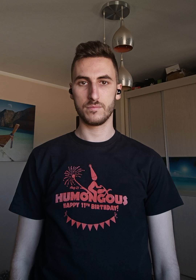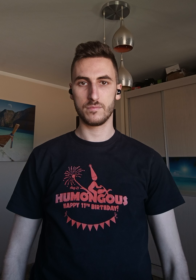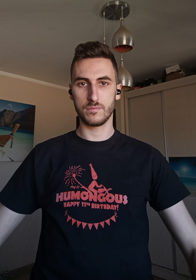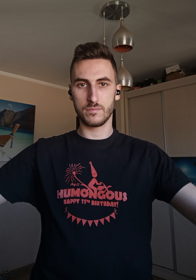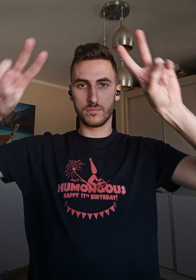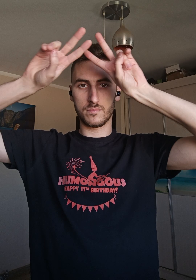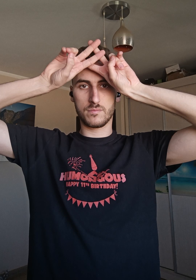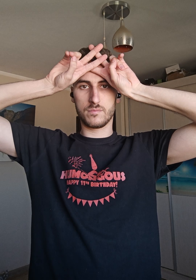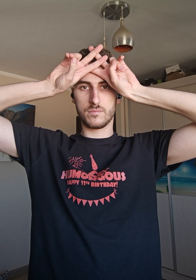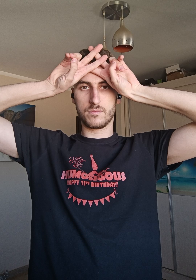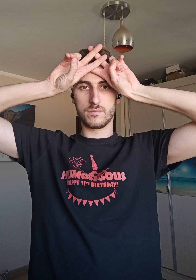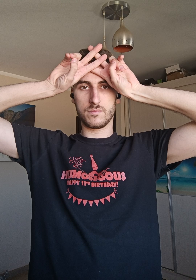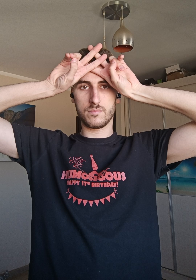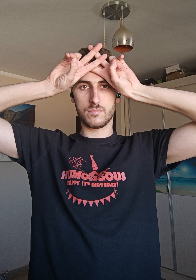אחות מקצוע